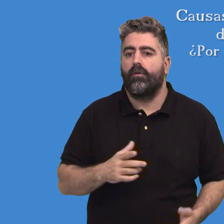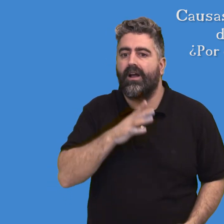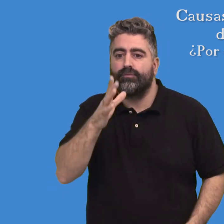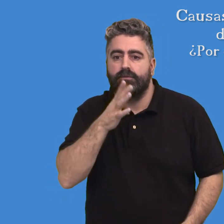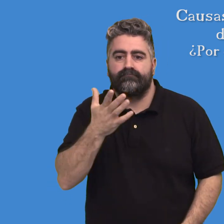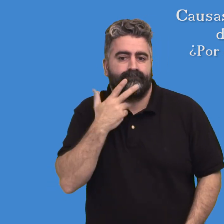motivo